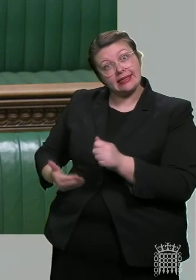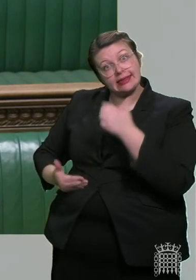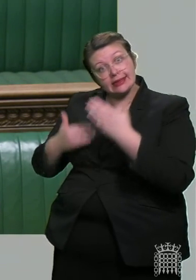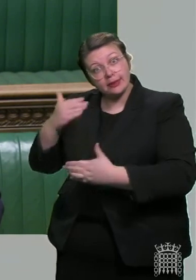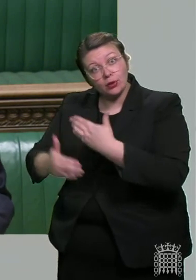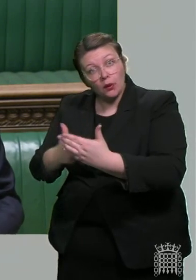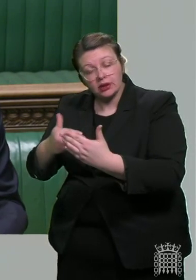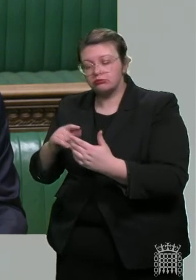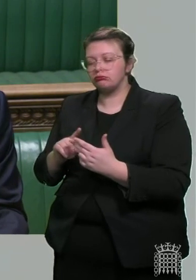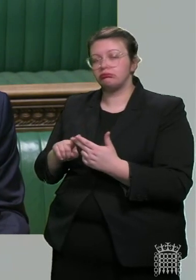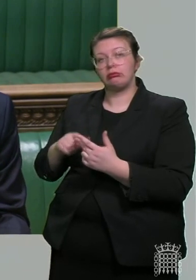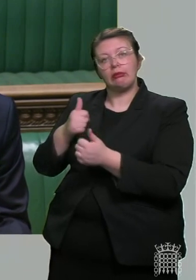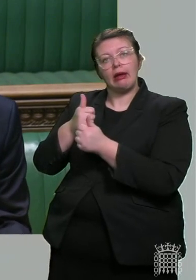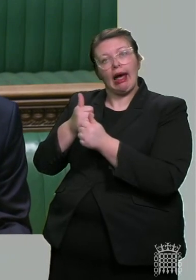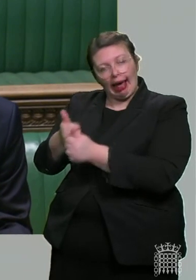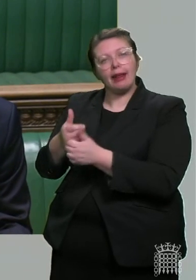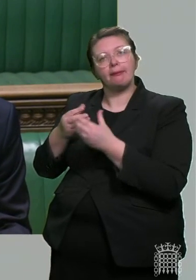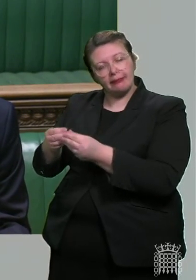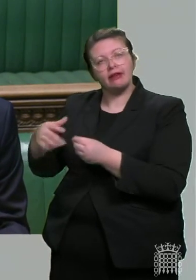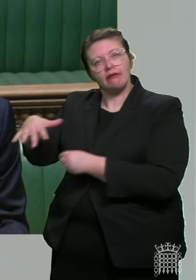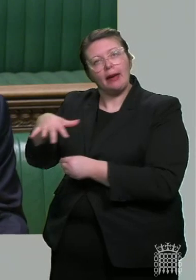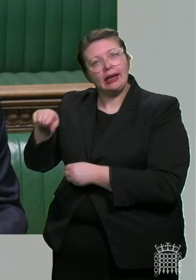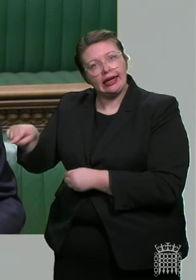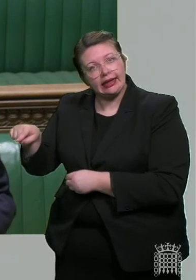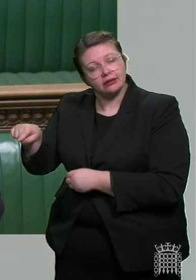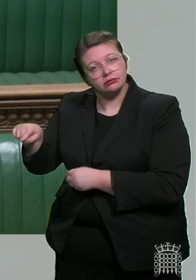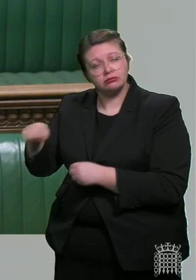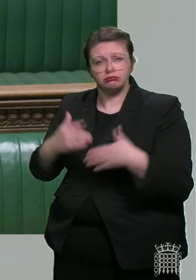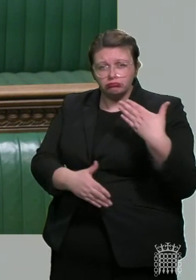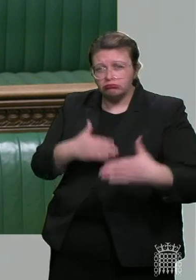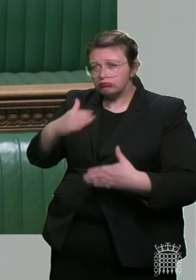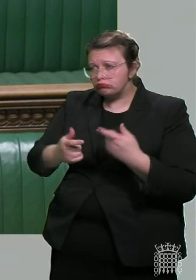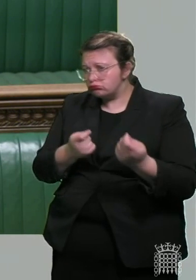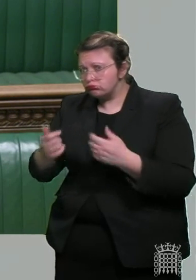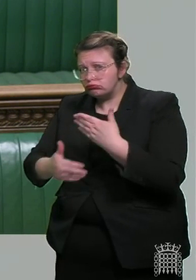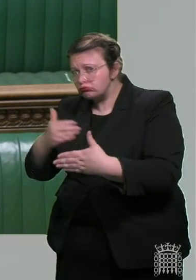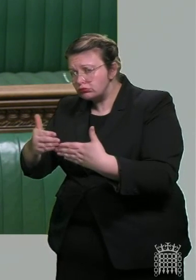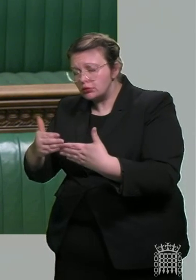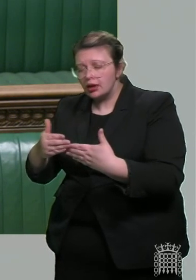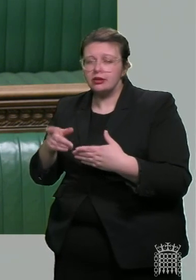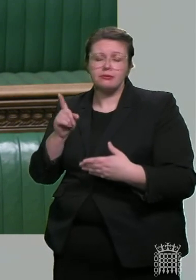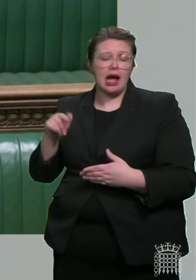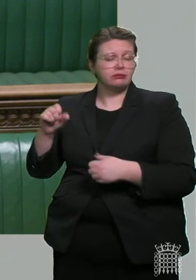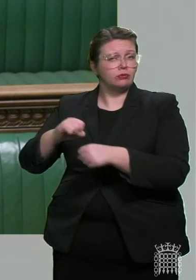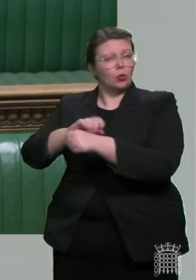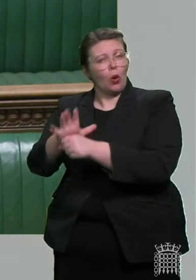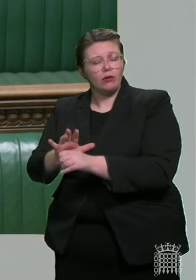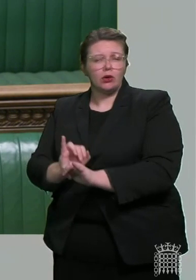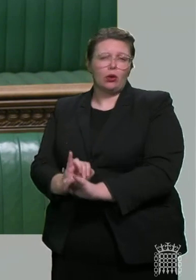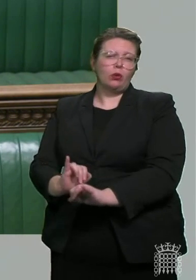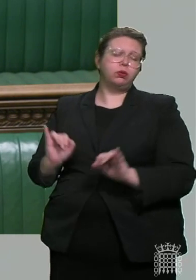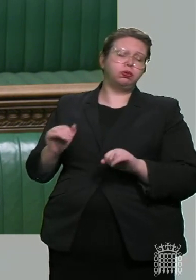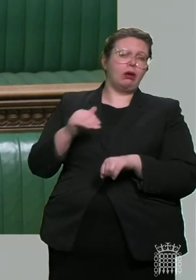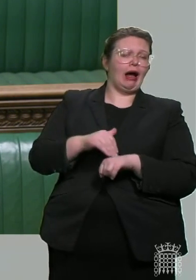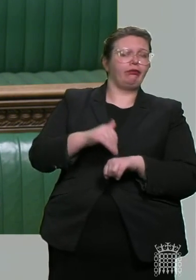Despite this unprecedented response, the damage that coronavirus has done to our economy has been acute.